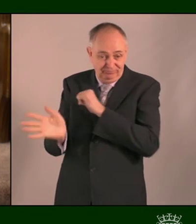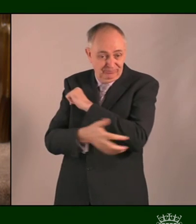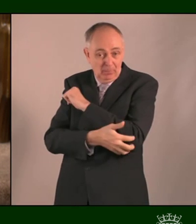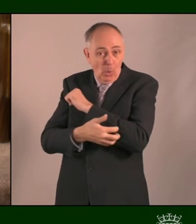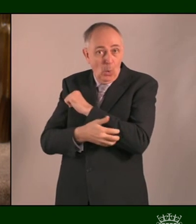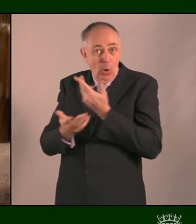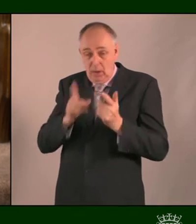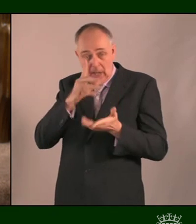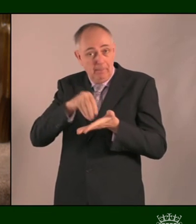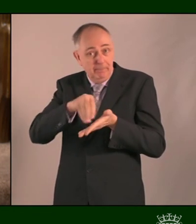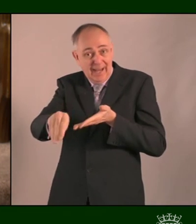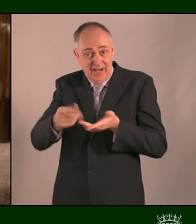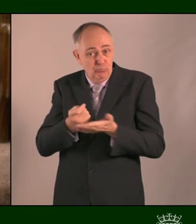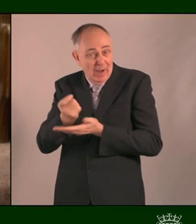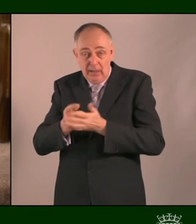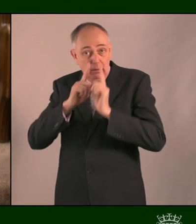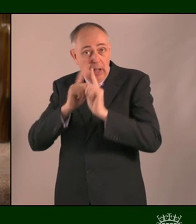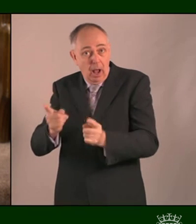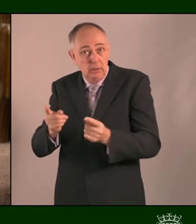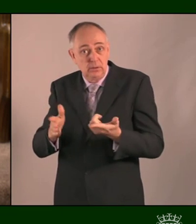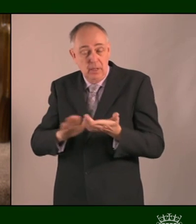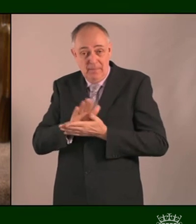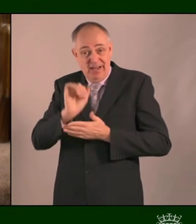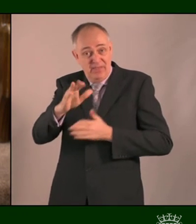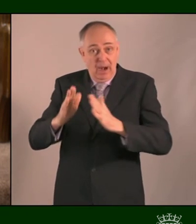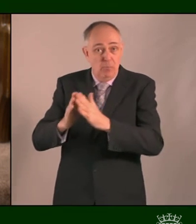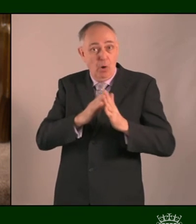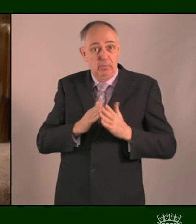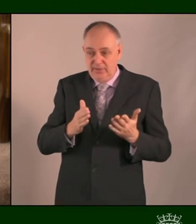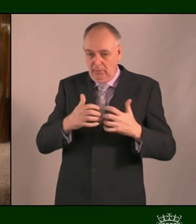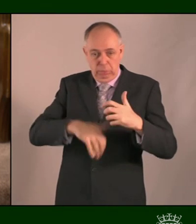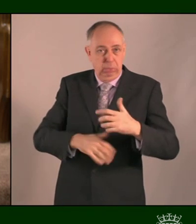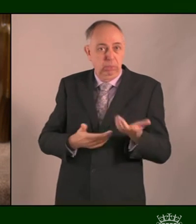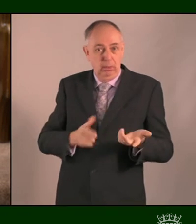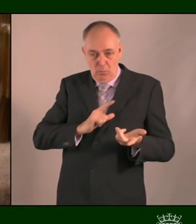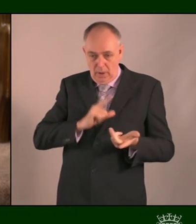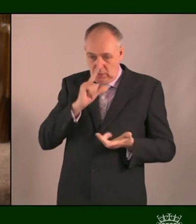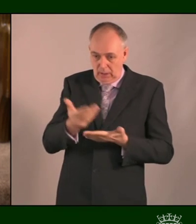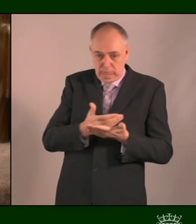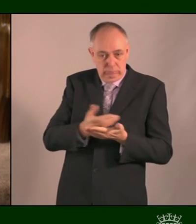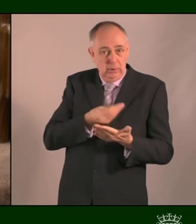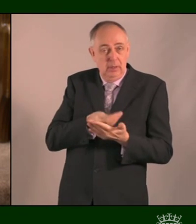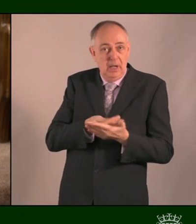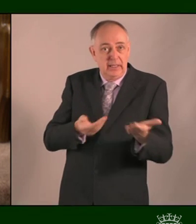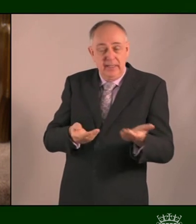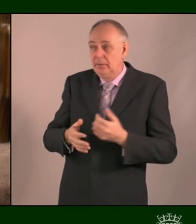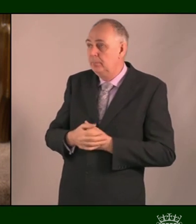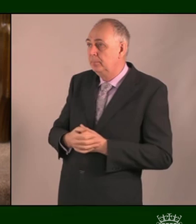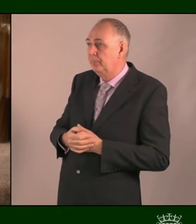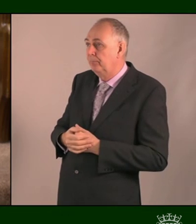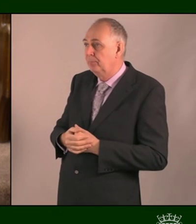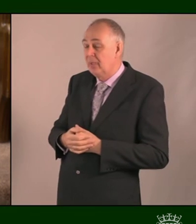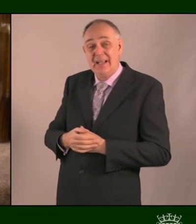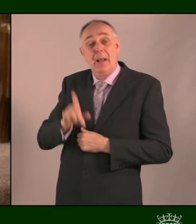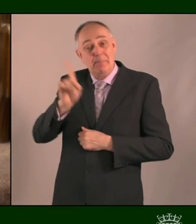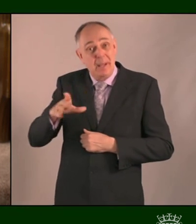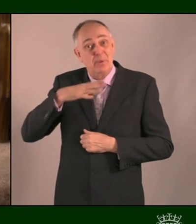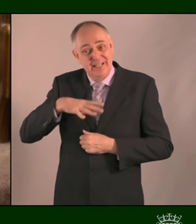The Prime Minister’s mantra that work is the route out of poverty is true only if there are jobs that are full time, permanent and decently paid.